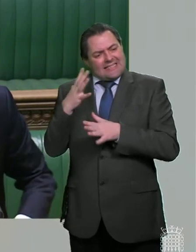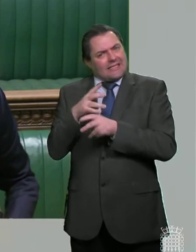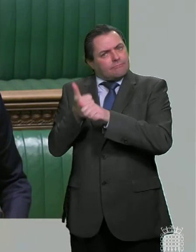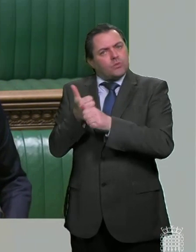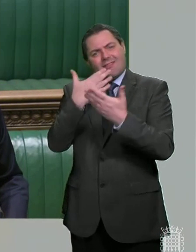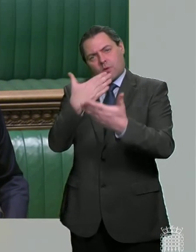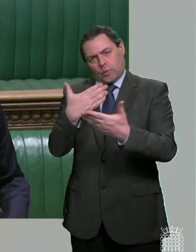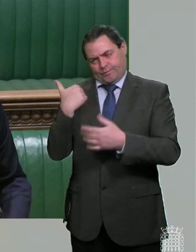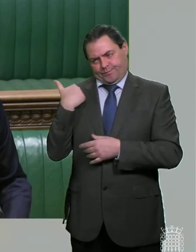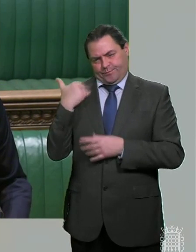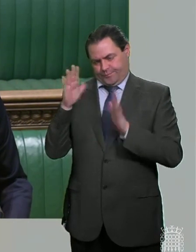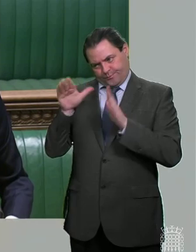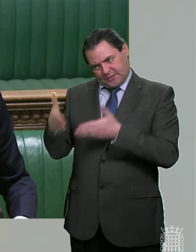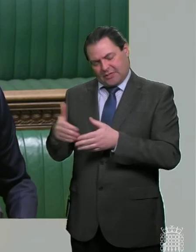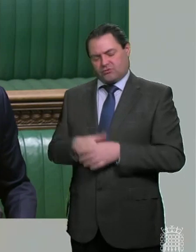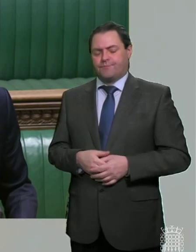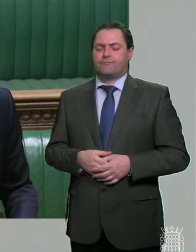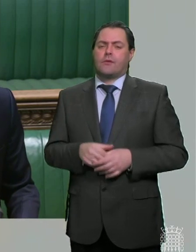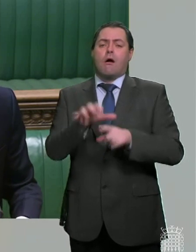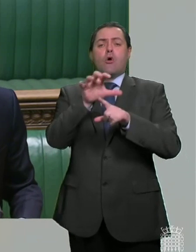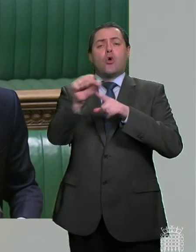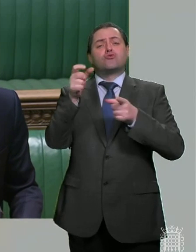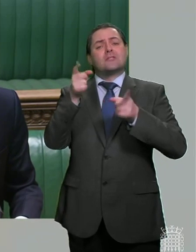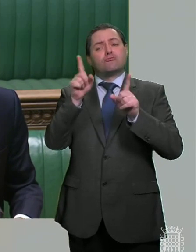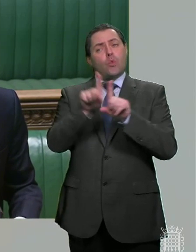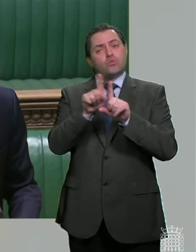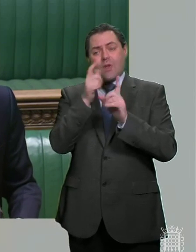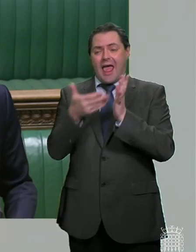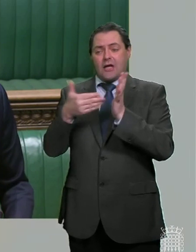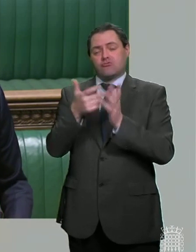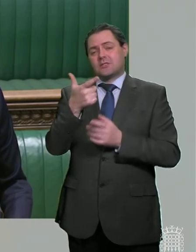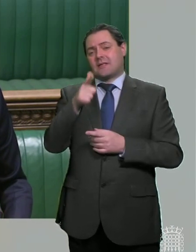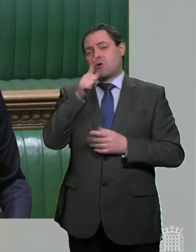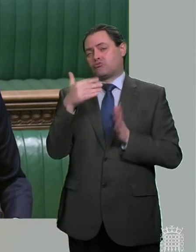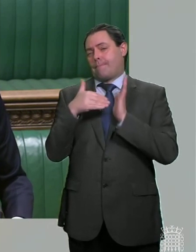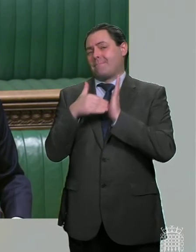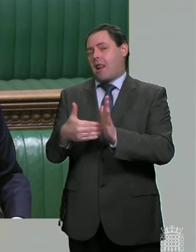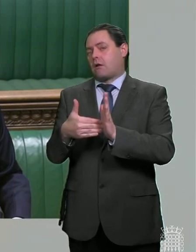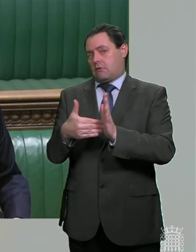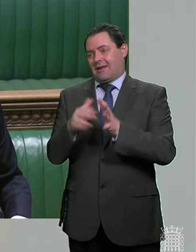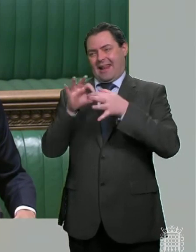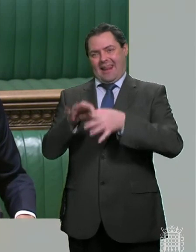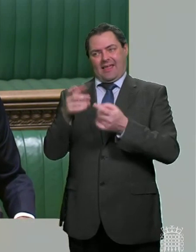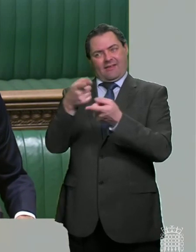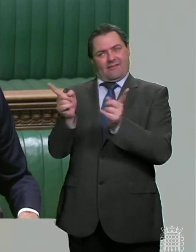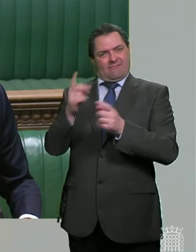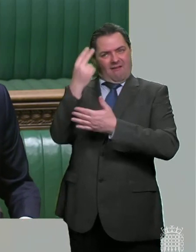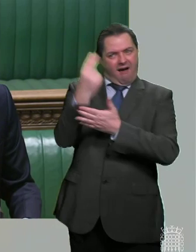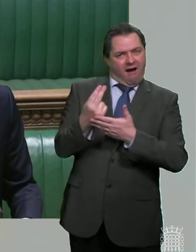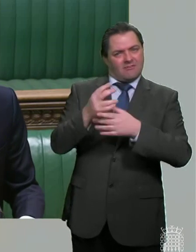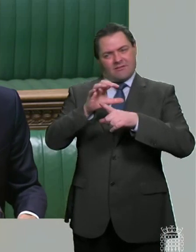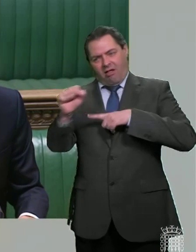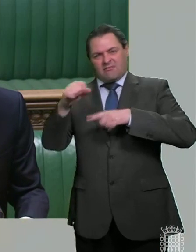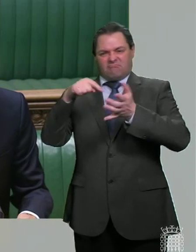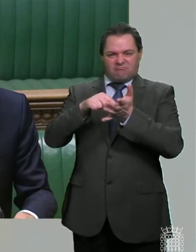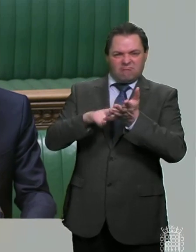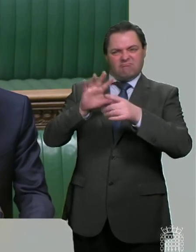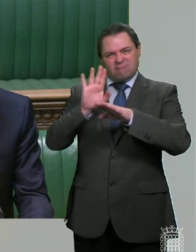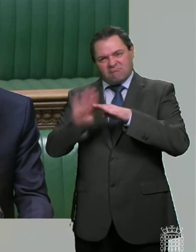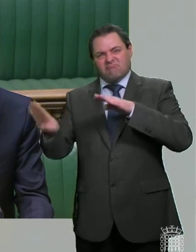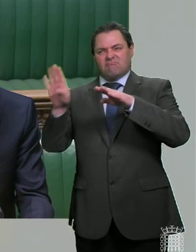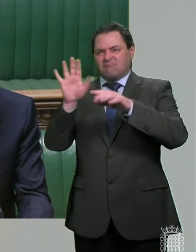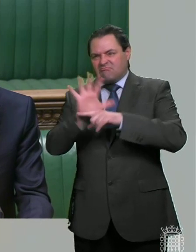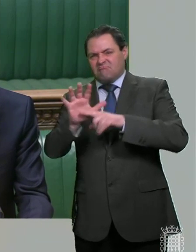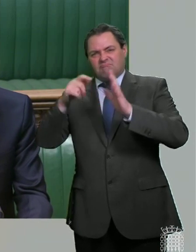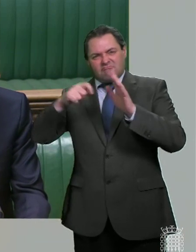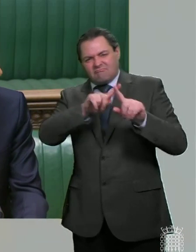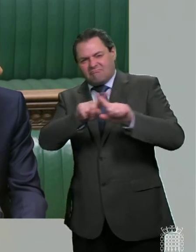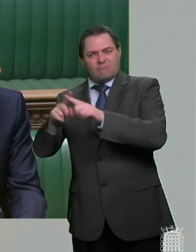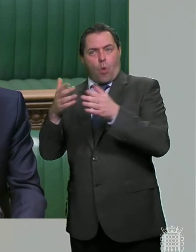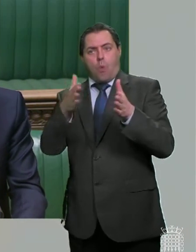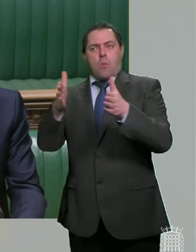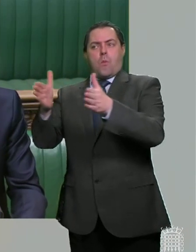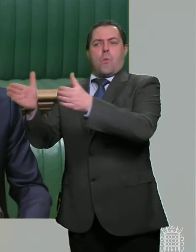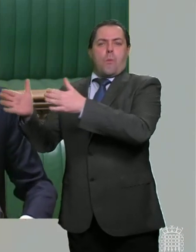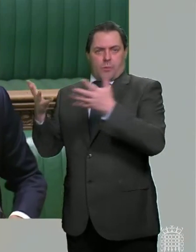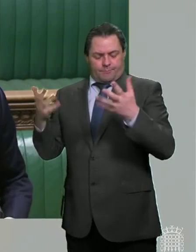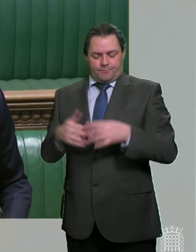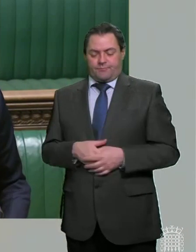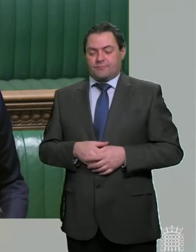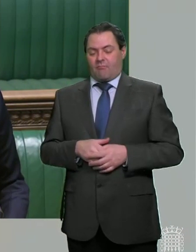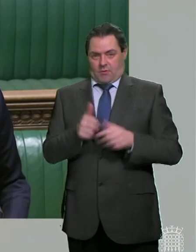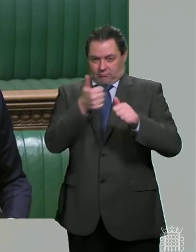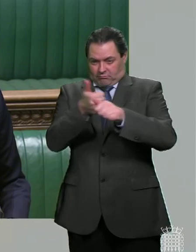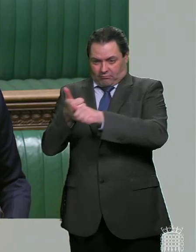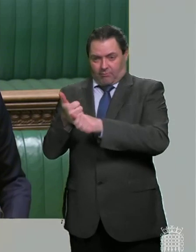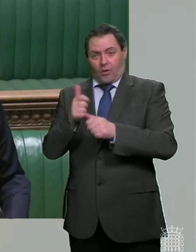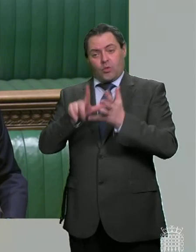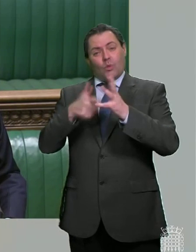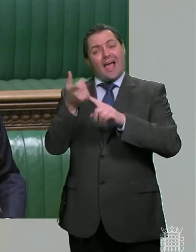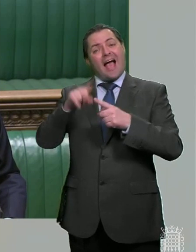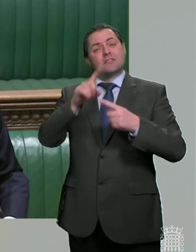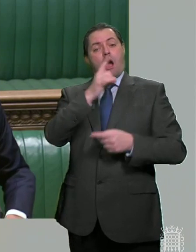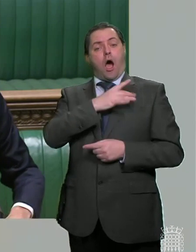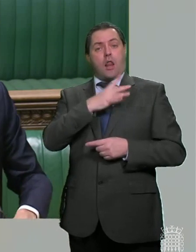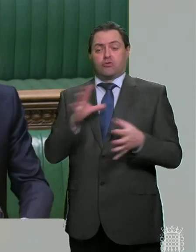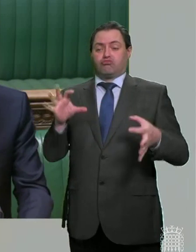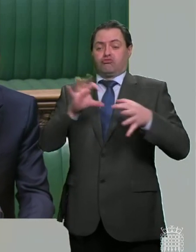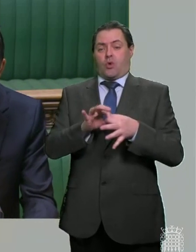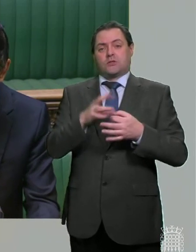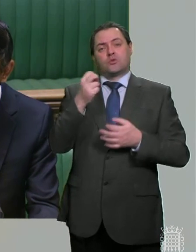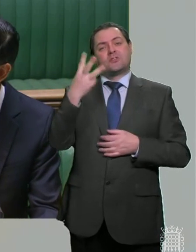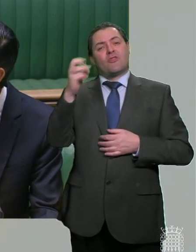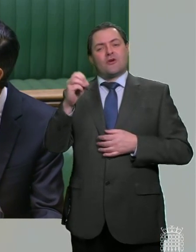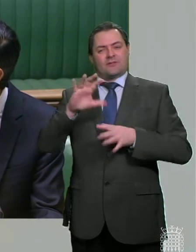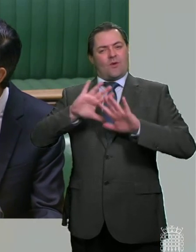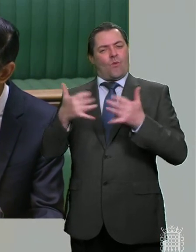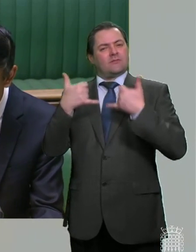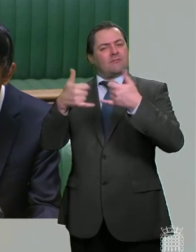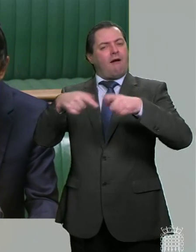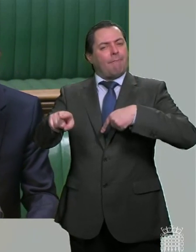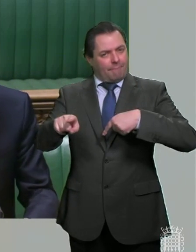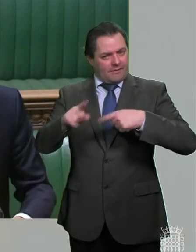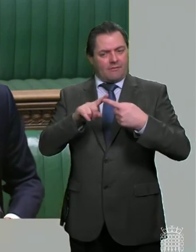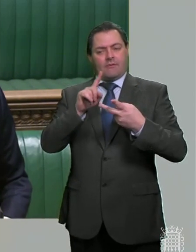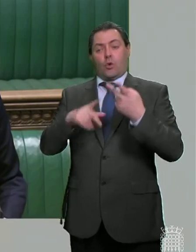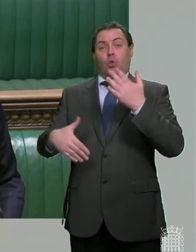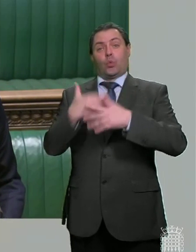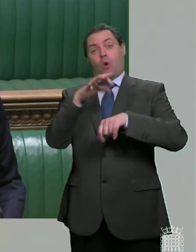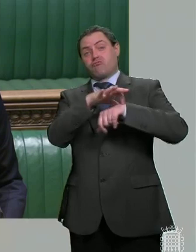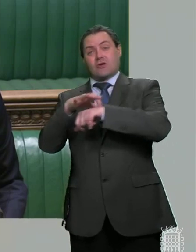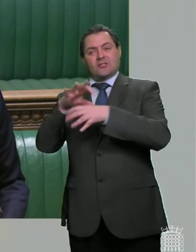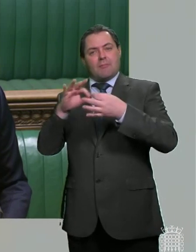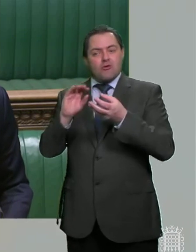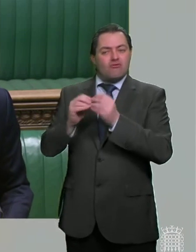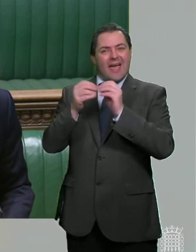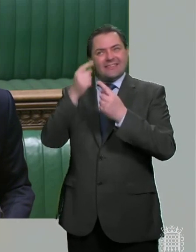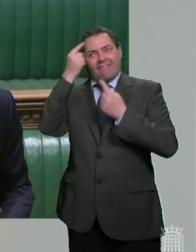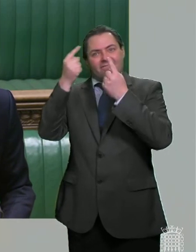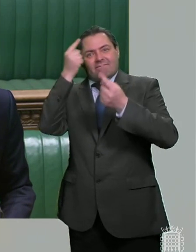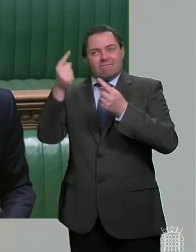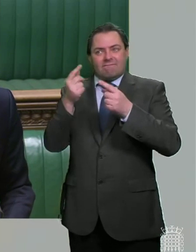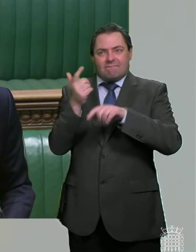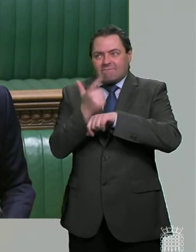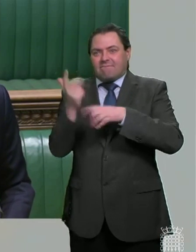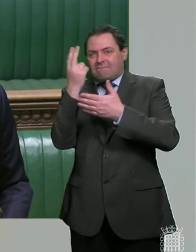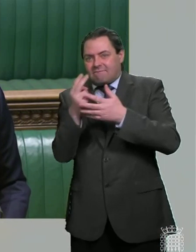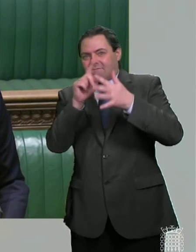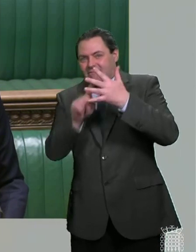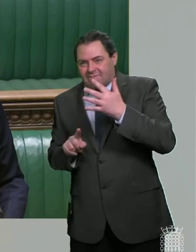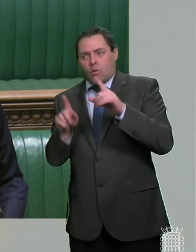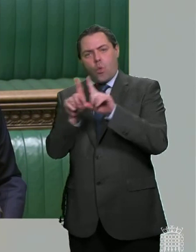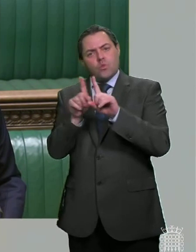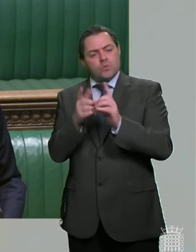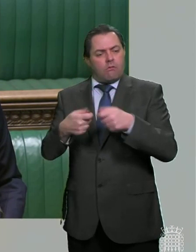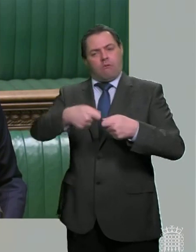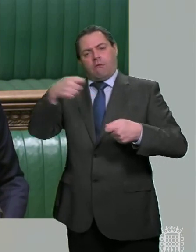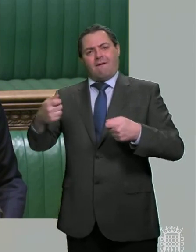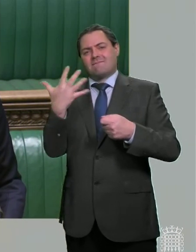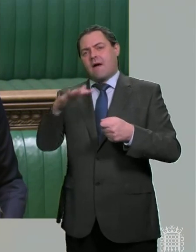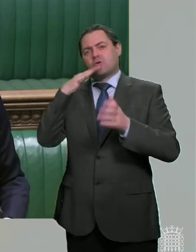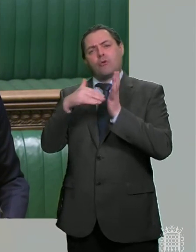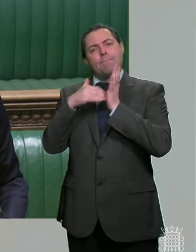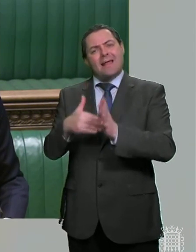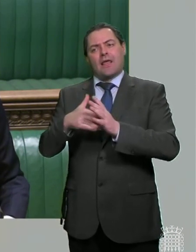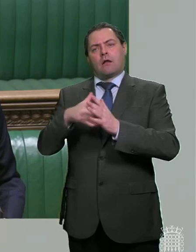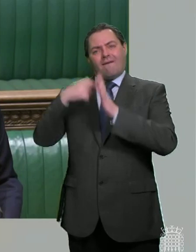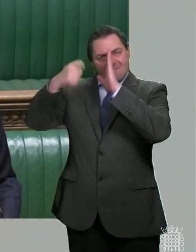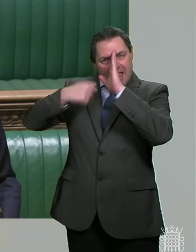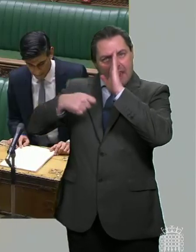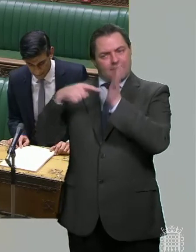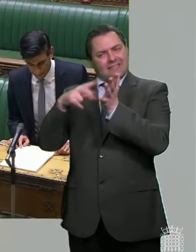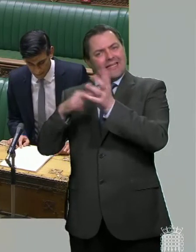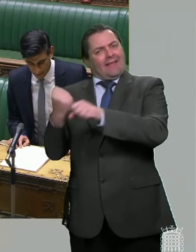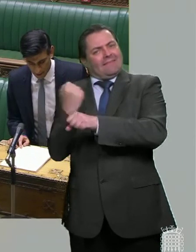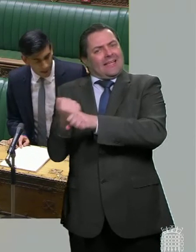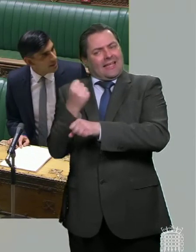With my right honourable Friend the Culture Secretary, we are making available £700 million to support our incredible arts, culture and sporting institutions as they reopen: backing the UK and Ireland’s joint 2030 World cup bid; launching a new approach to apprenticeships in the creative industries; and extending our £500 million film and TV production restart scheme.